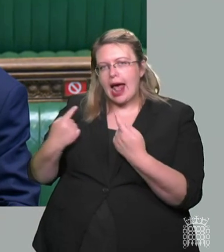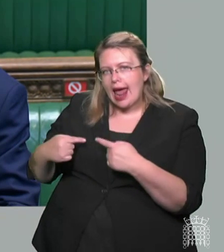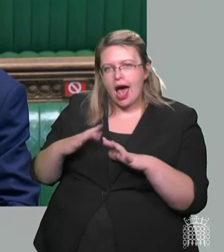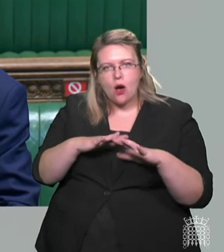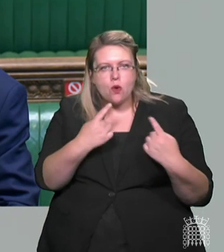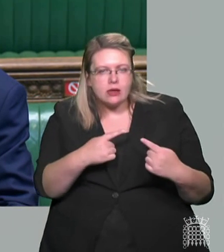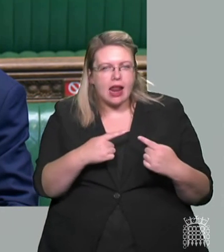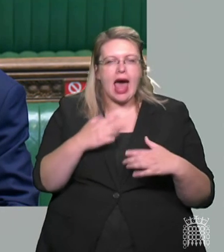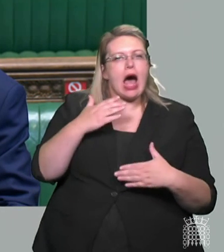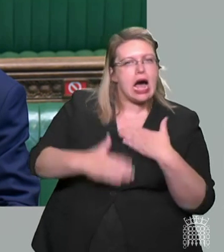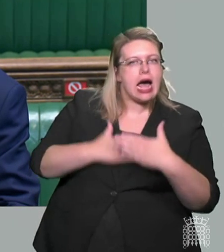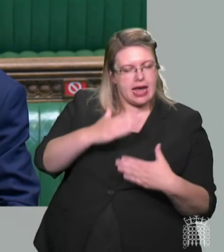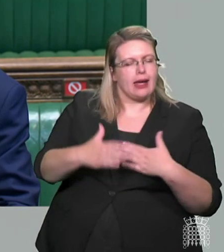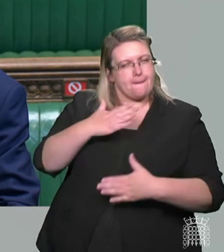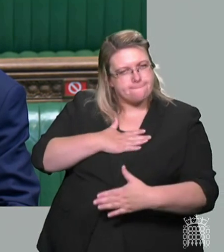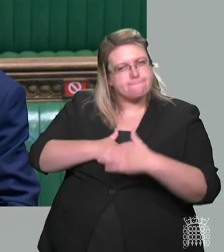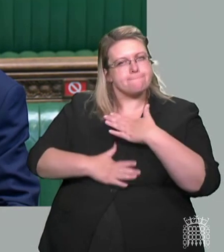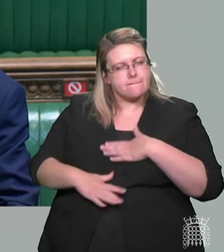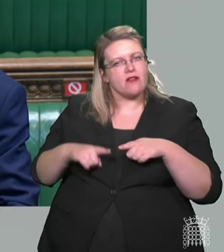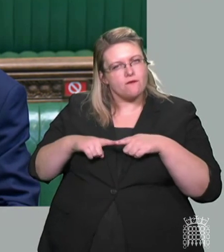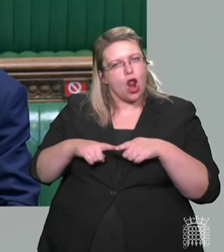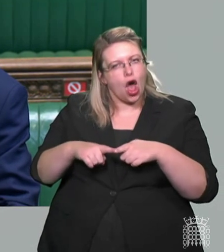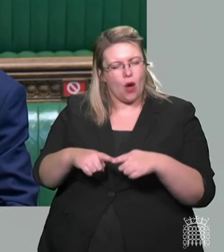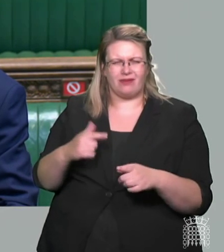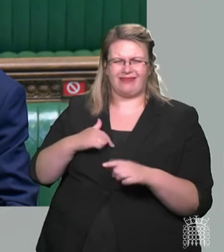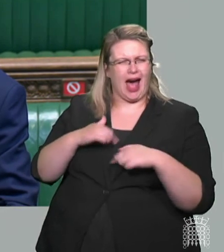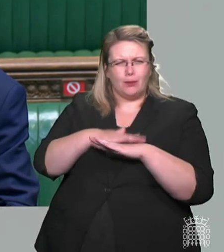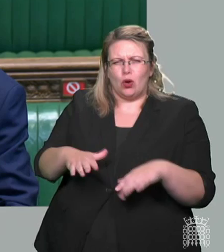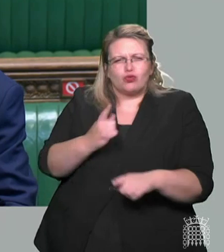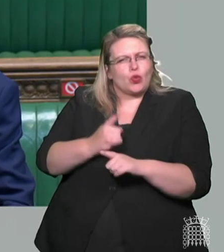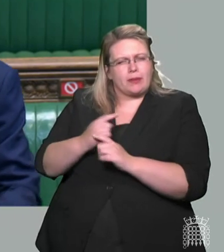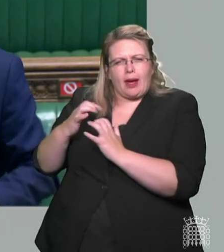And then they followed the rules. This is not the Westminster bubble.